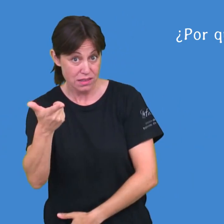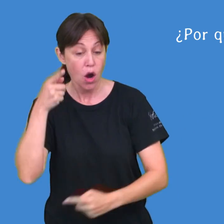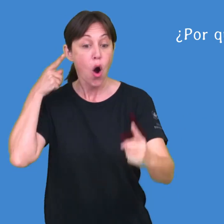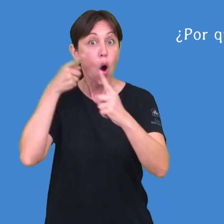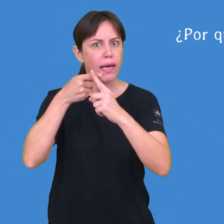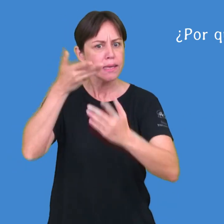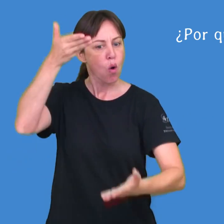objetivo